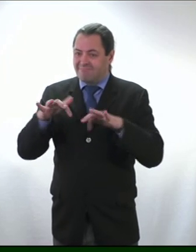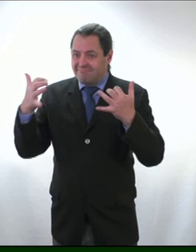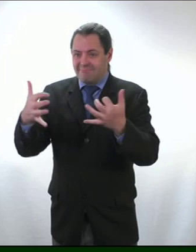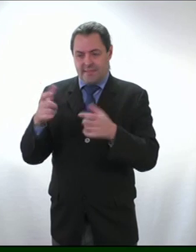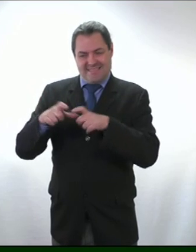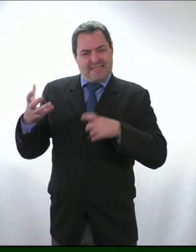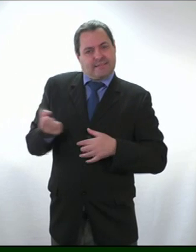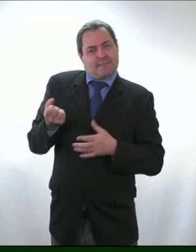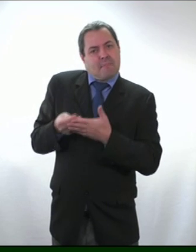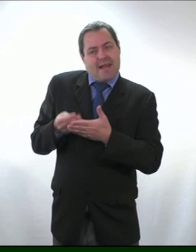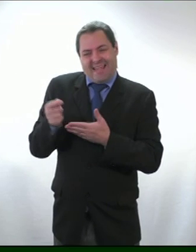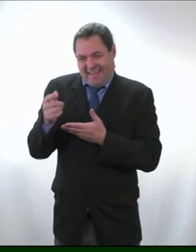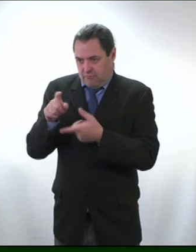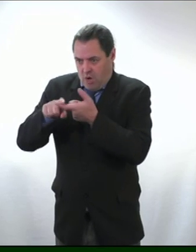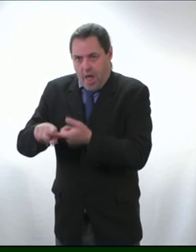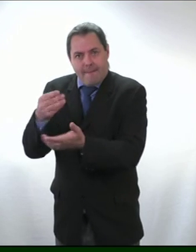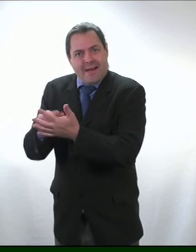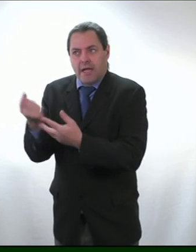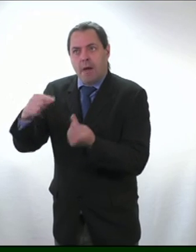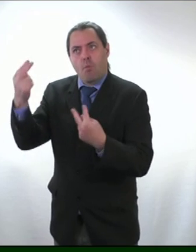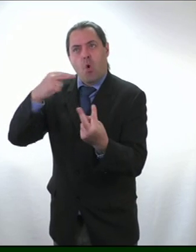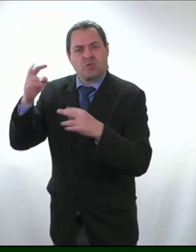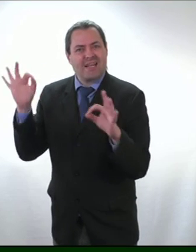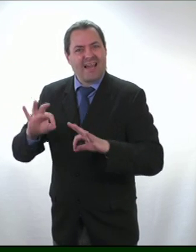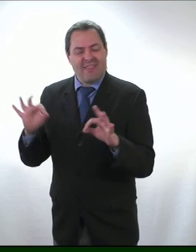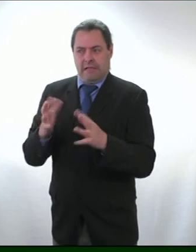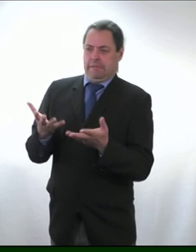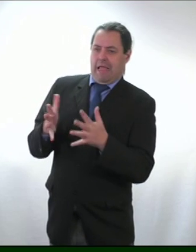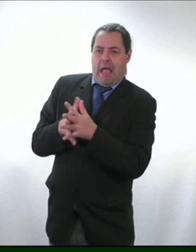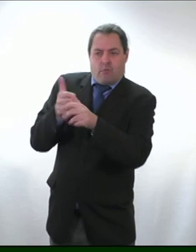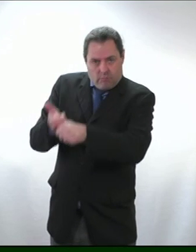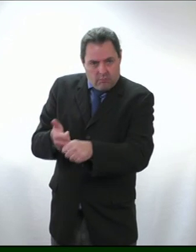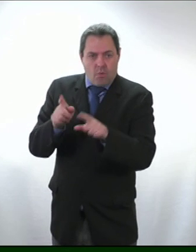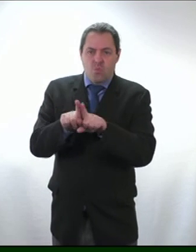He also recognised the similar difficulties facing the conference and exhibition industry.